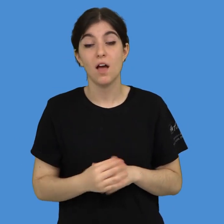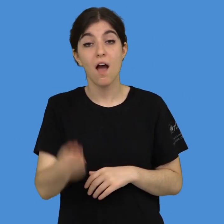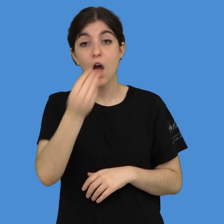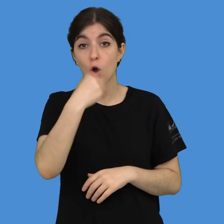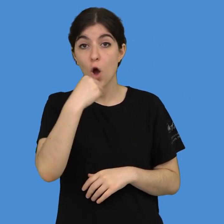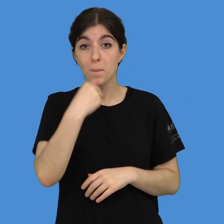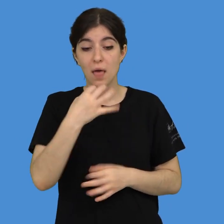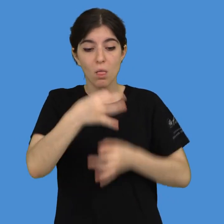comer